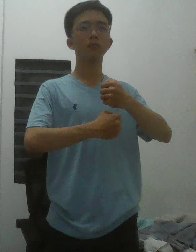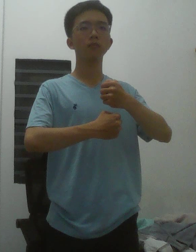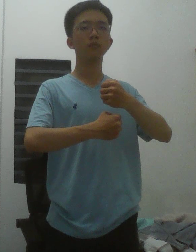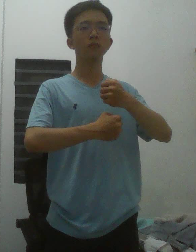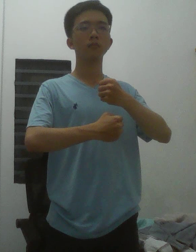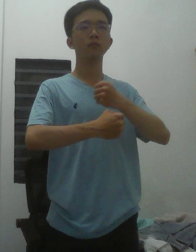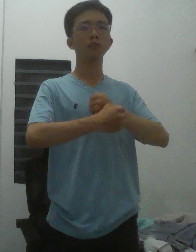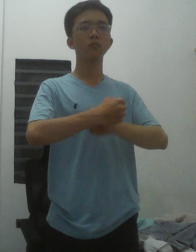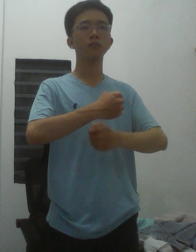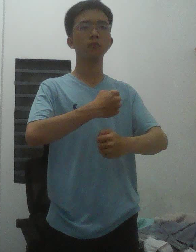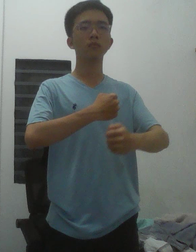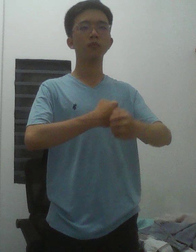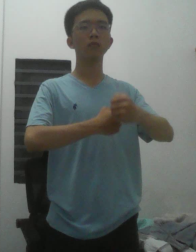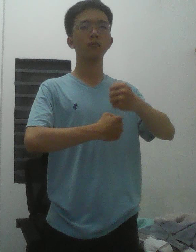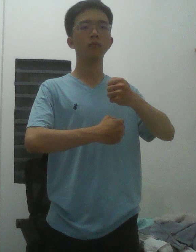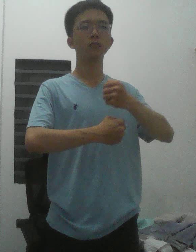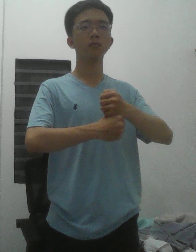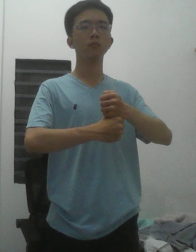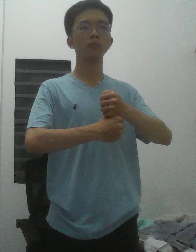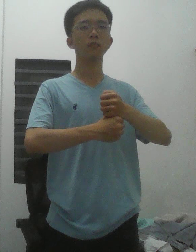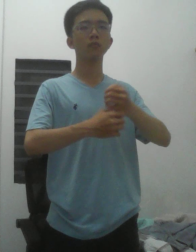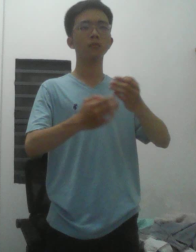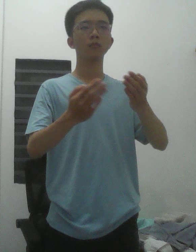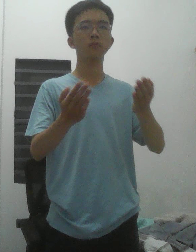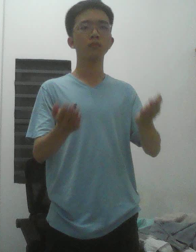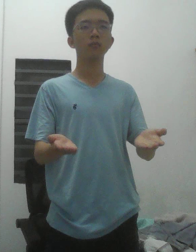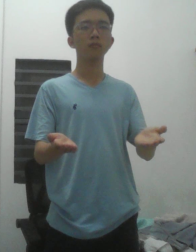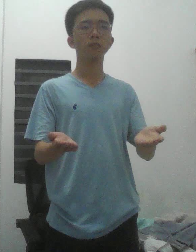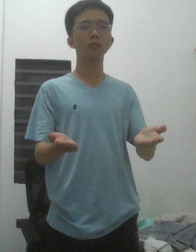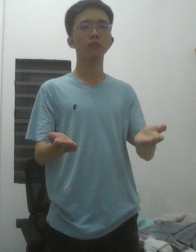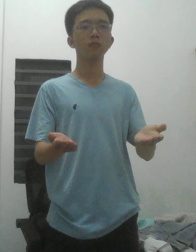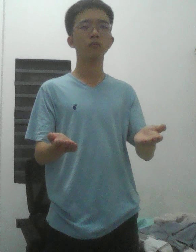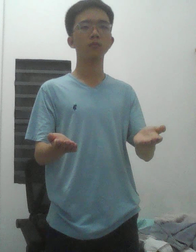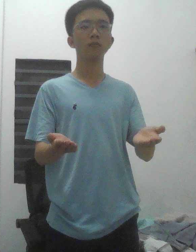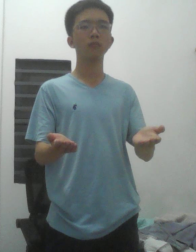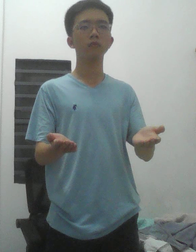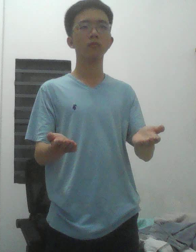nam nay